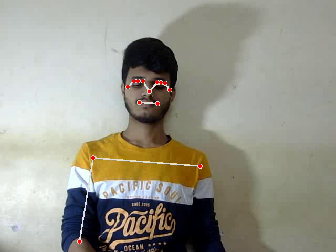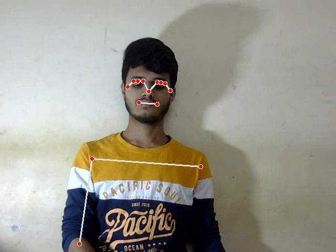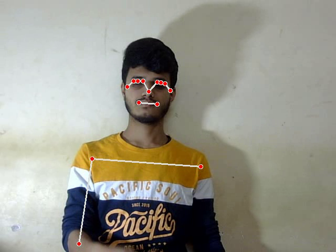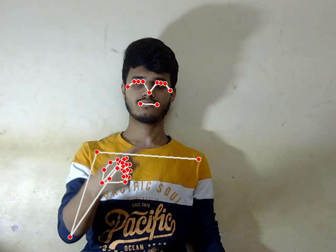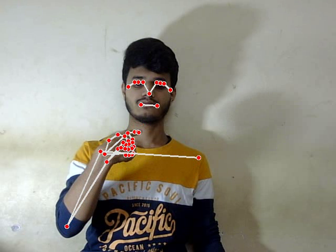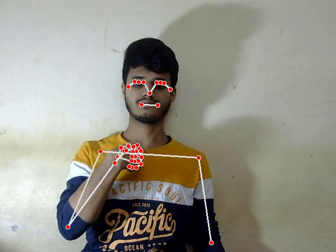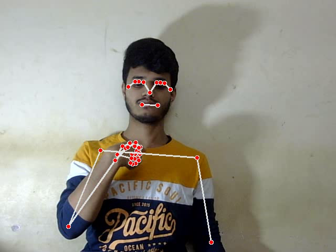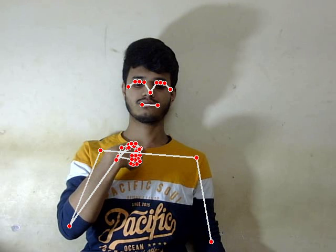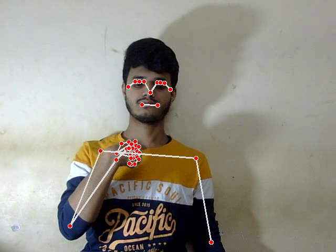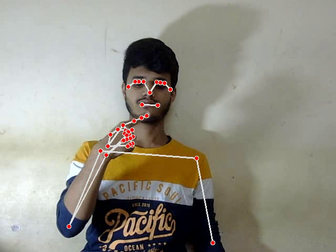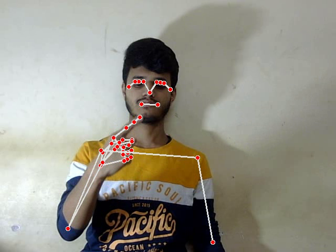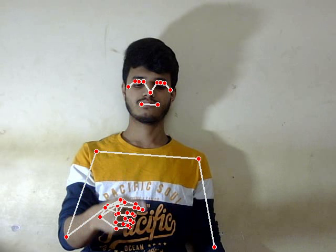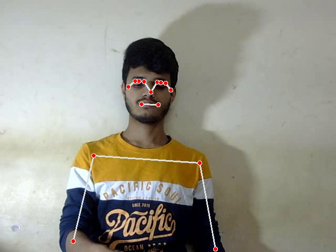I